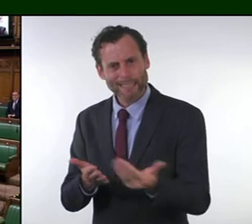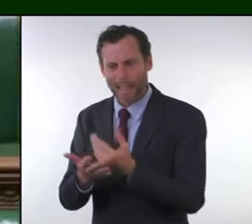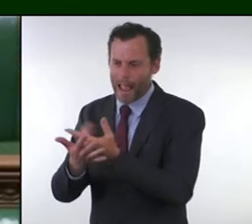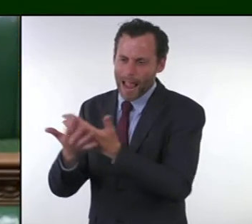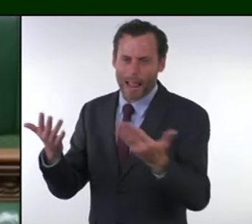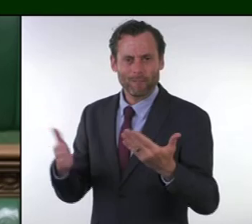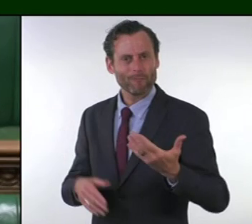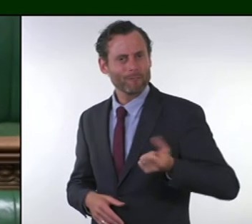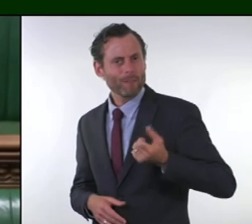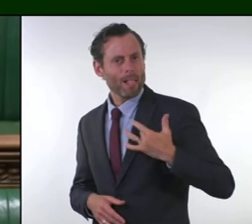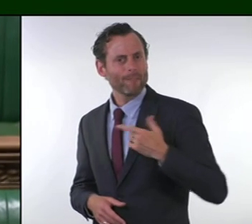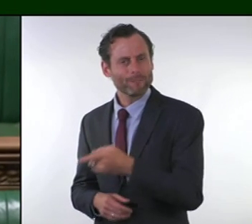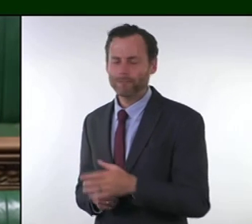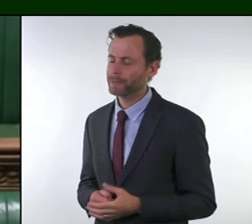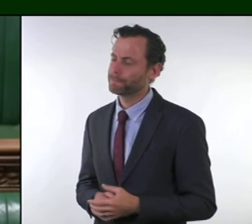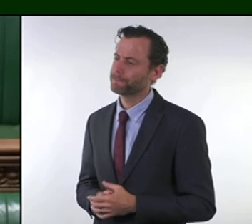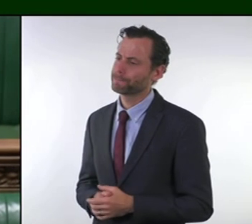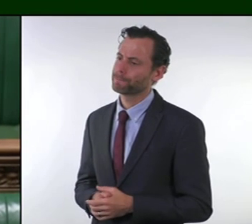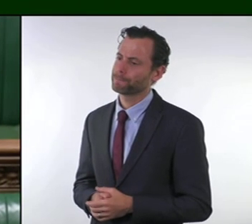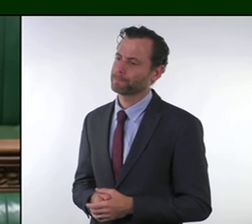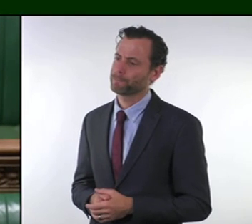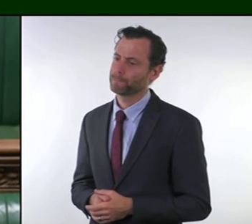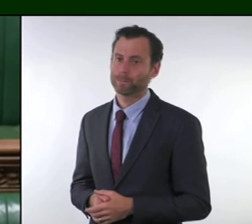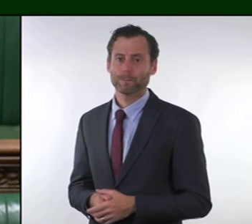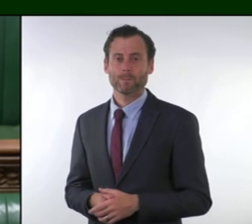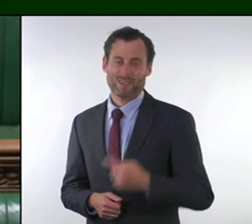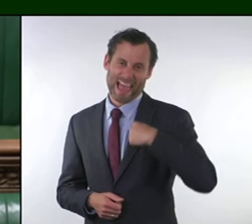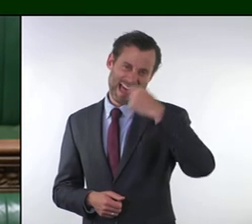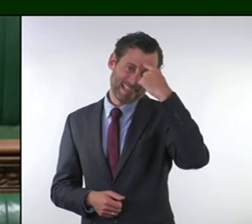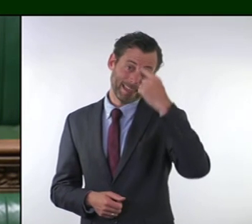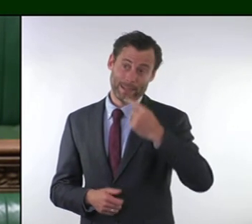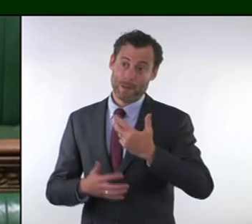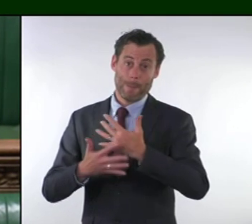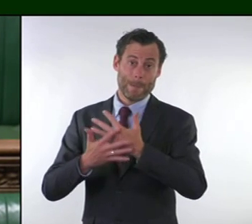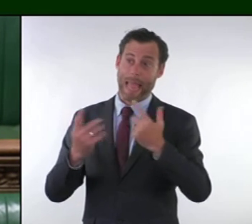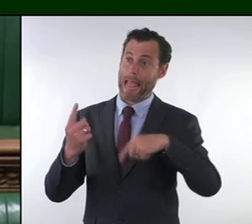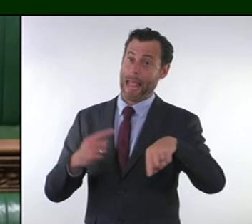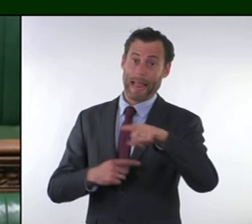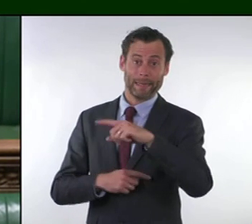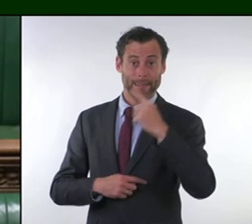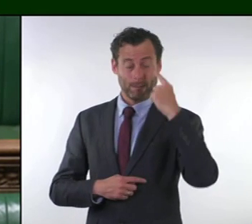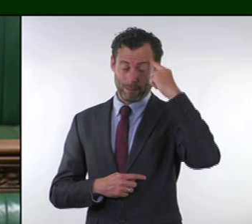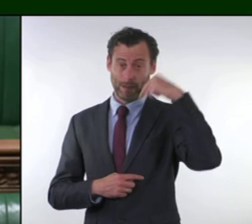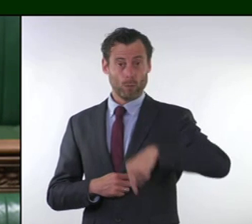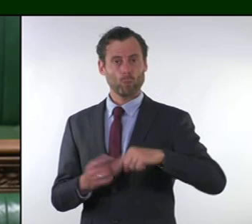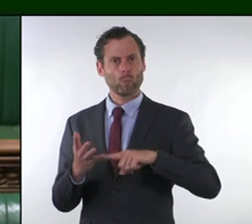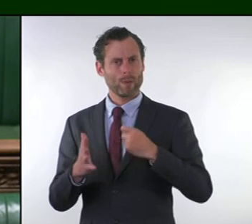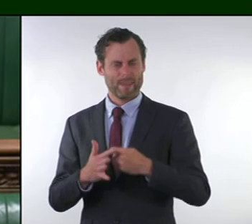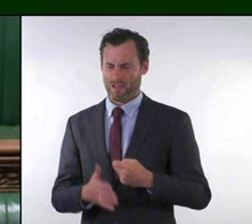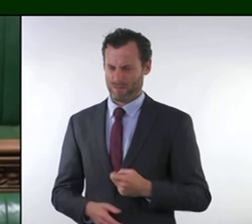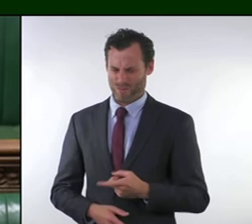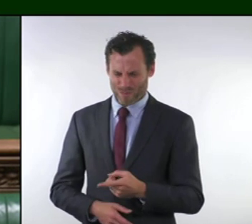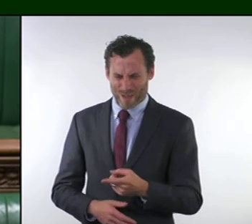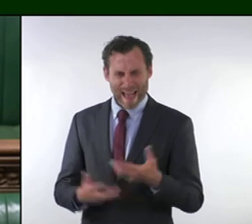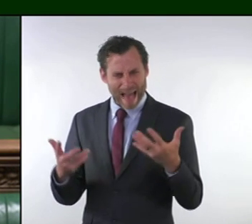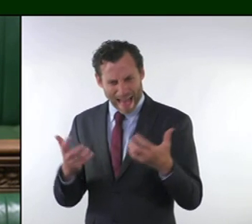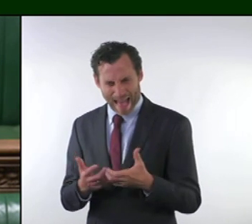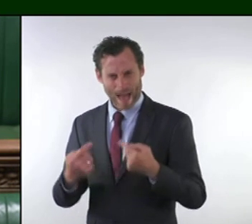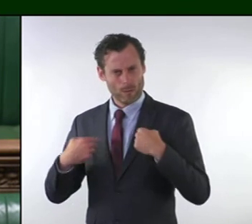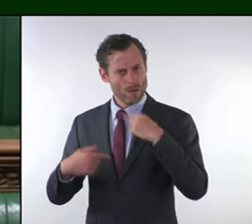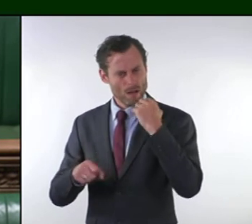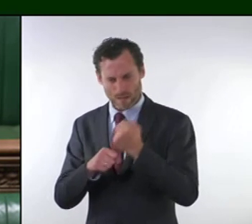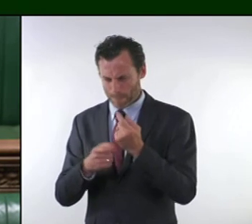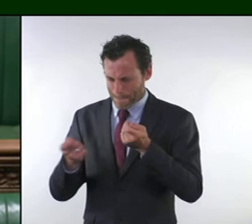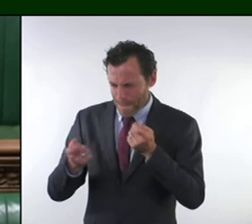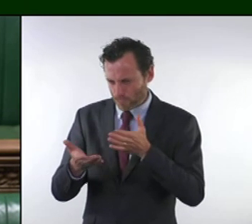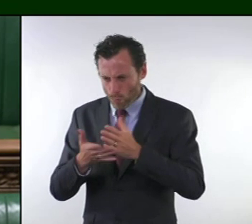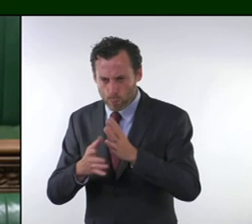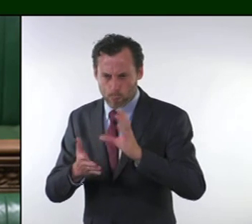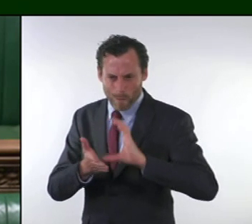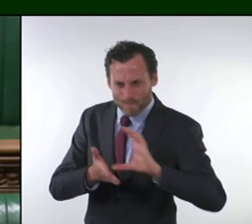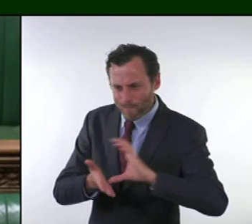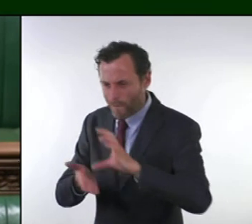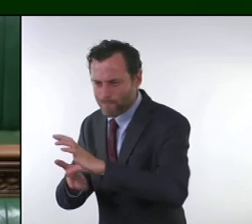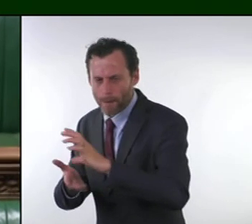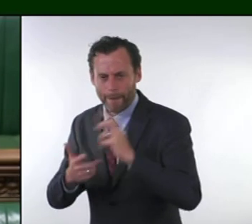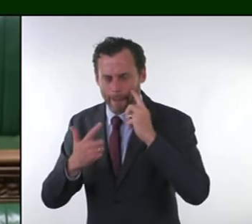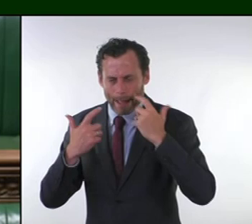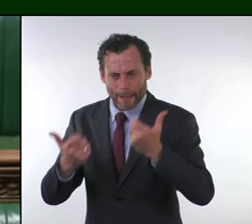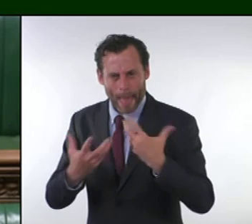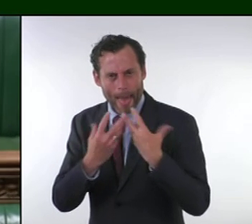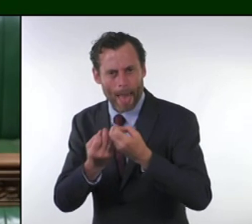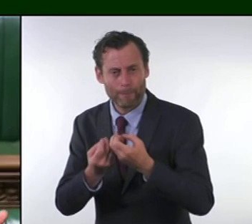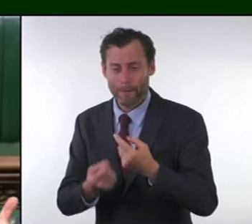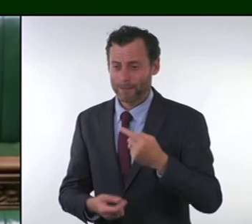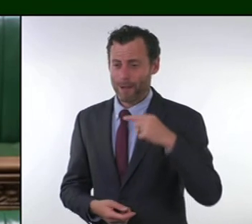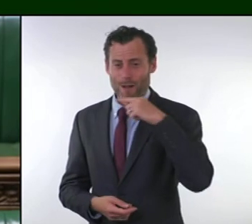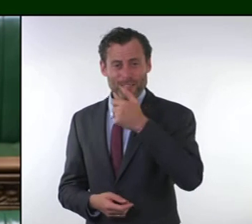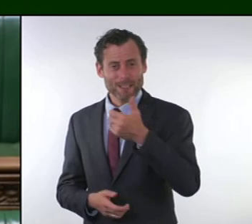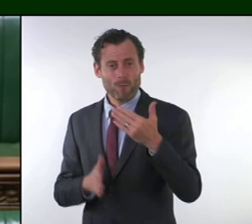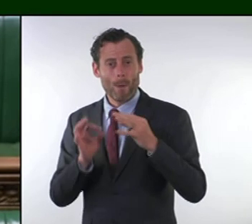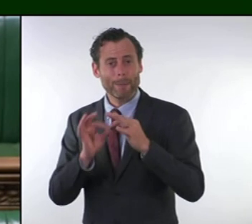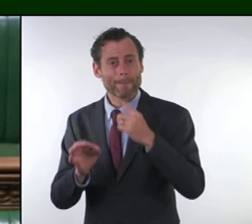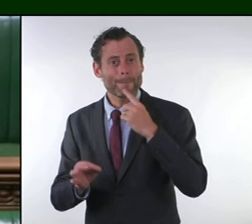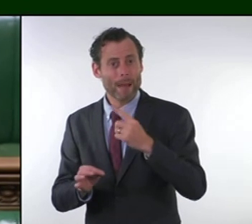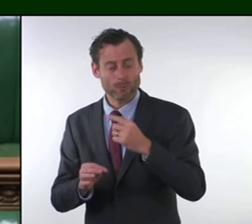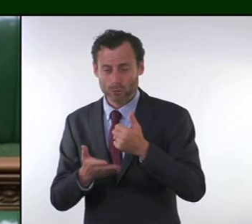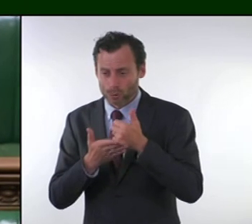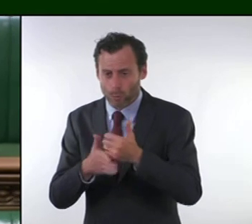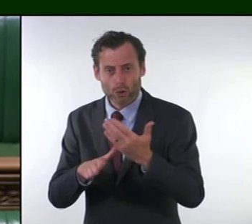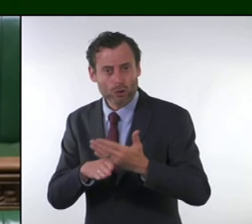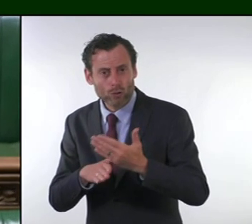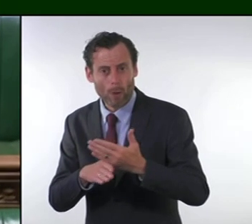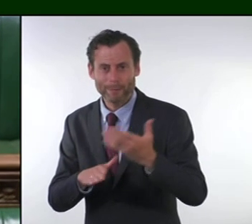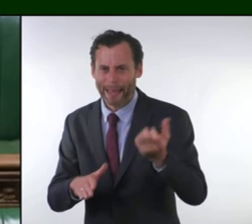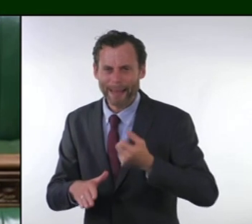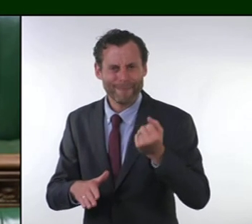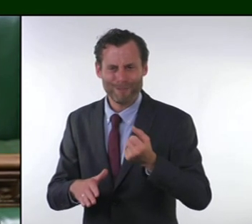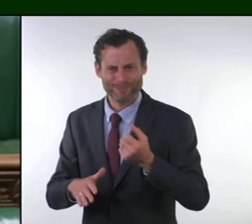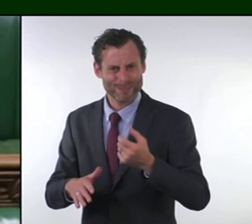I think that most people looking at what has happened in the UK over the last three or four months around the world have been overwhelmingly impressed by the way that we, as a Government, have put our arms around people, with £164 billion invested in jobs, in incomes and in supporting people.